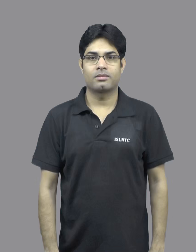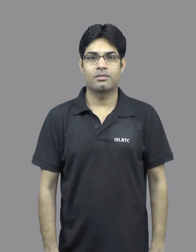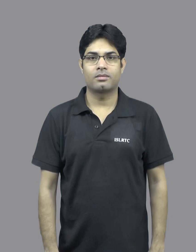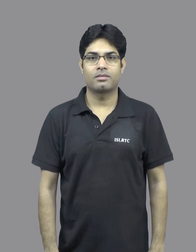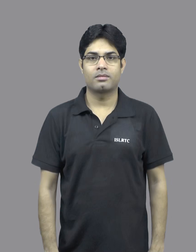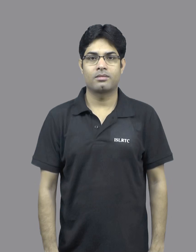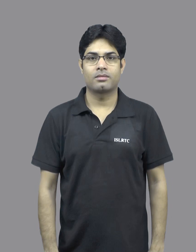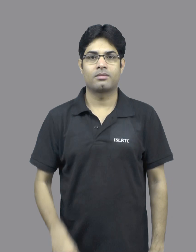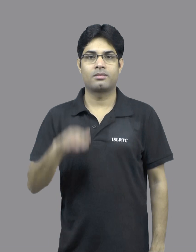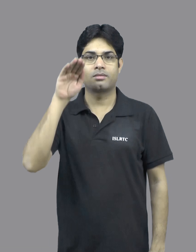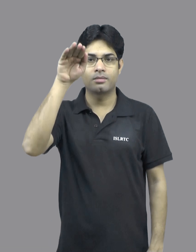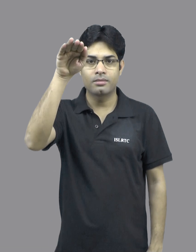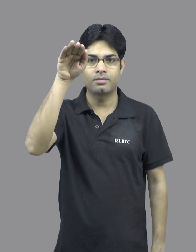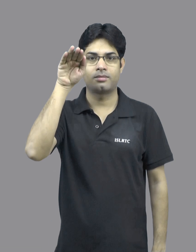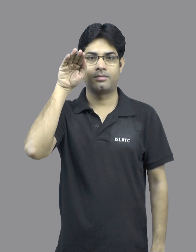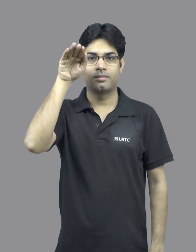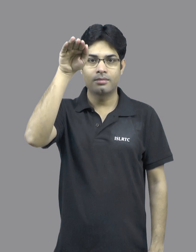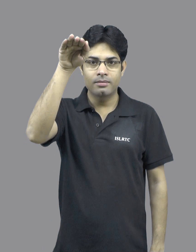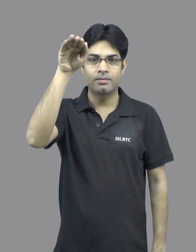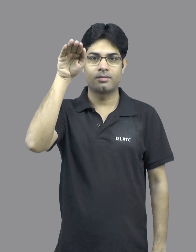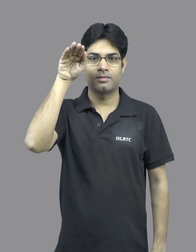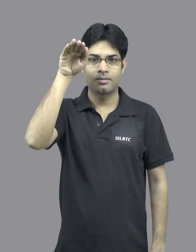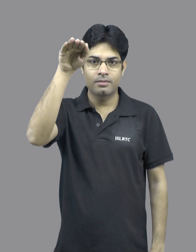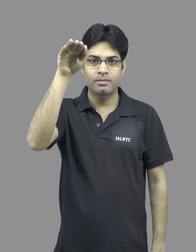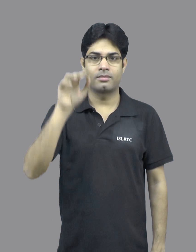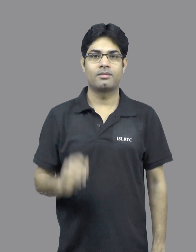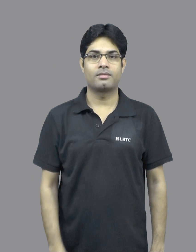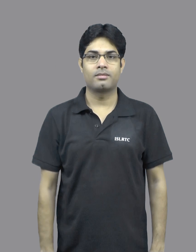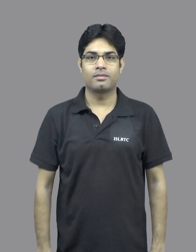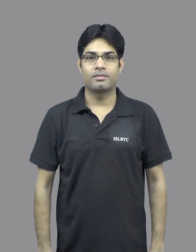Camel